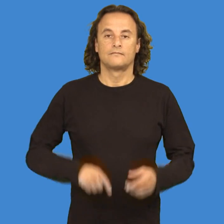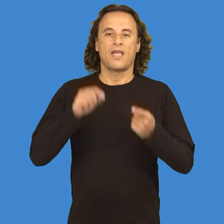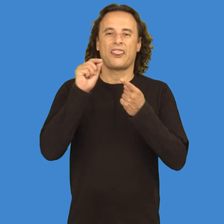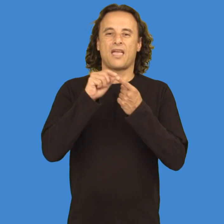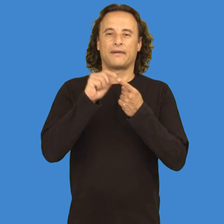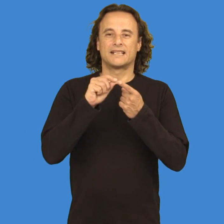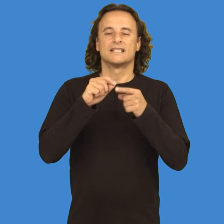diabetes